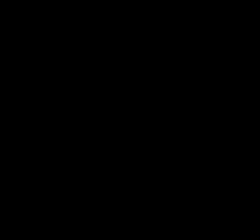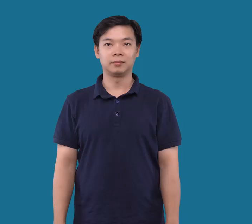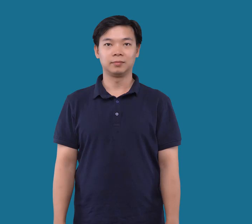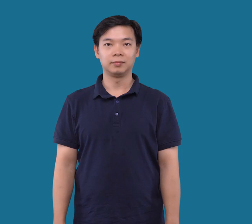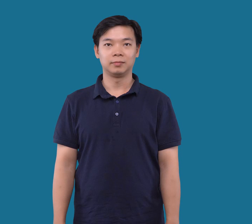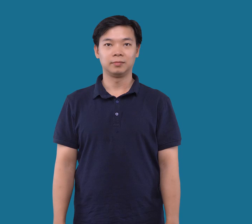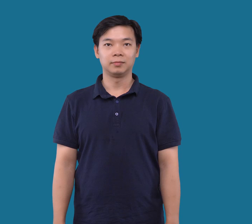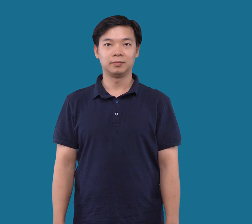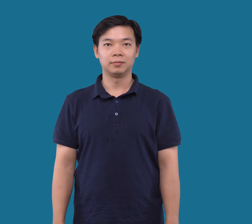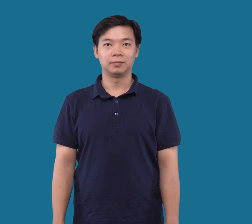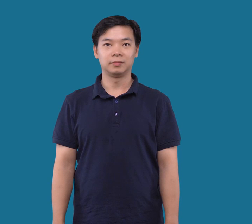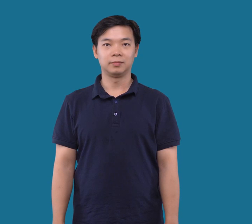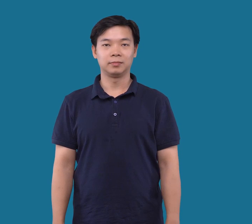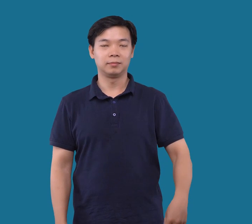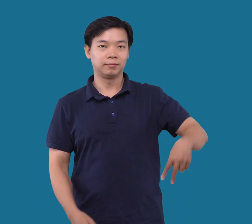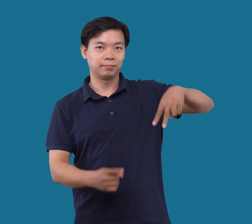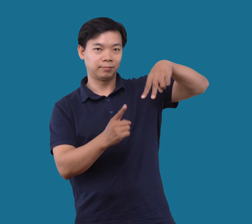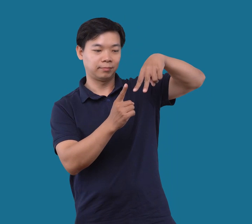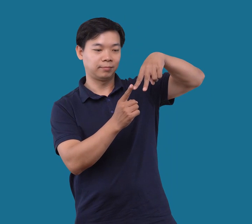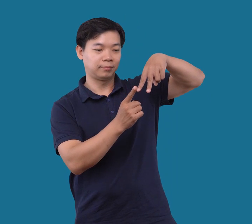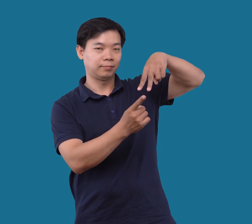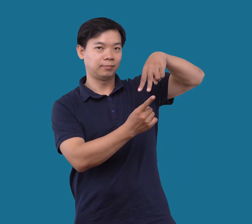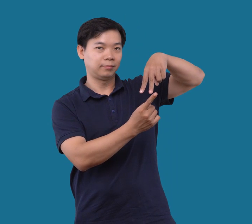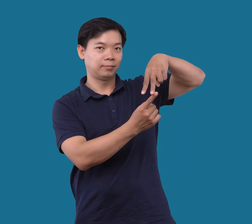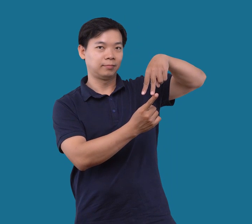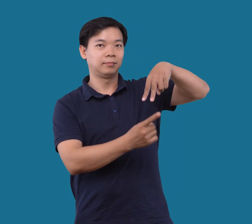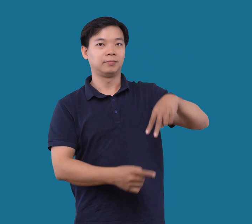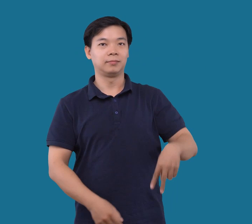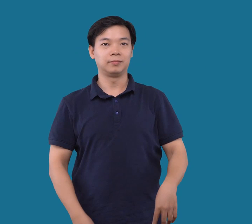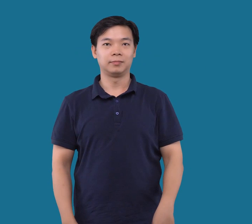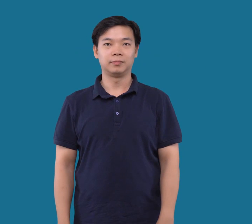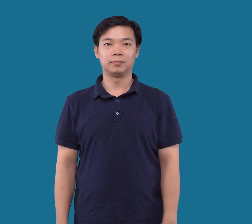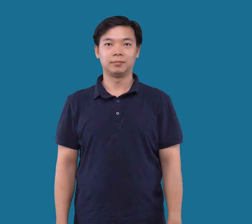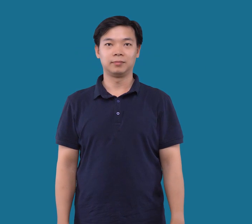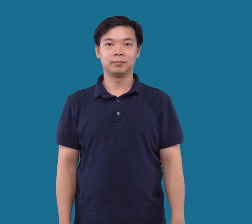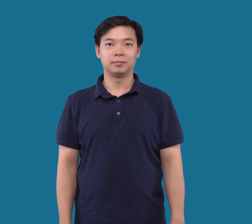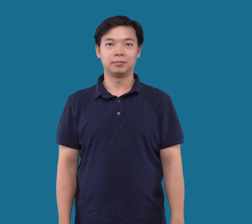đôi chân